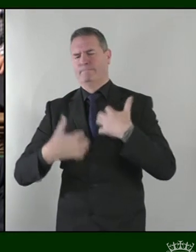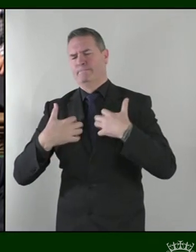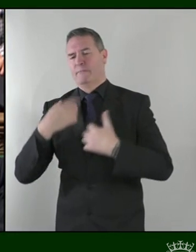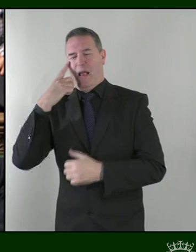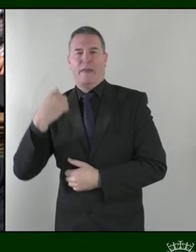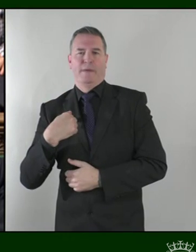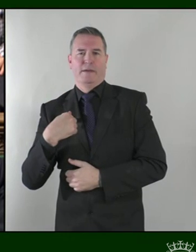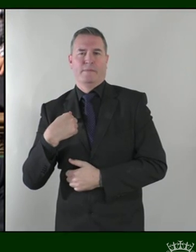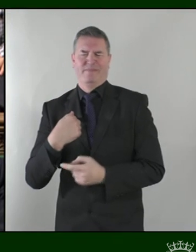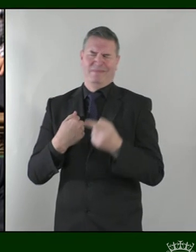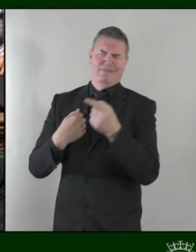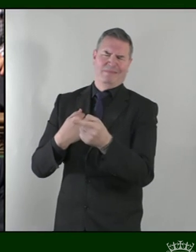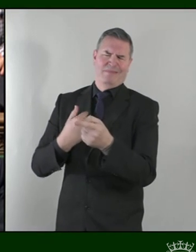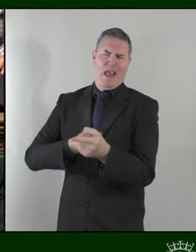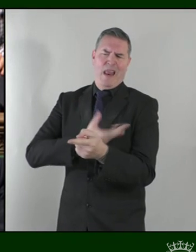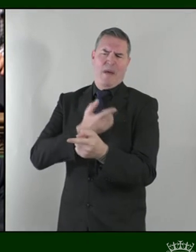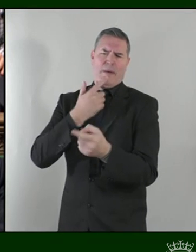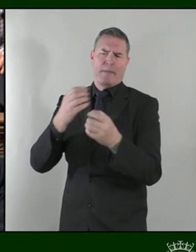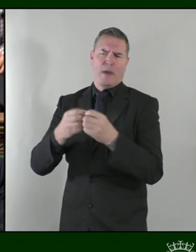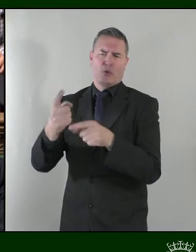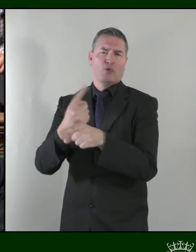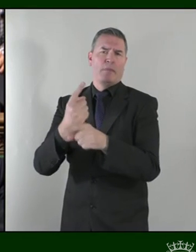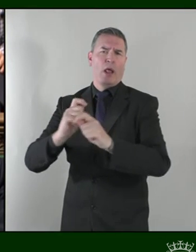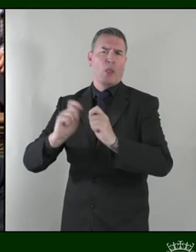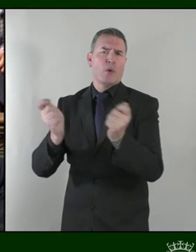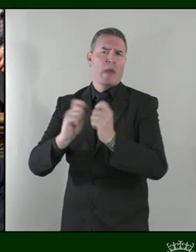The right honourable Gentleman mentions the media.